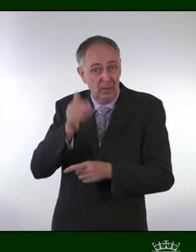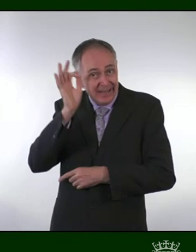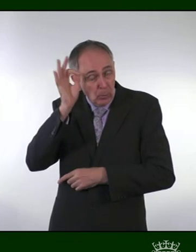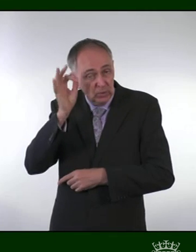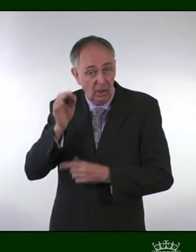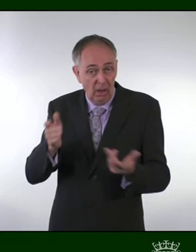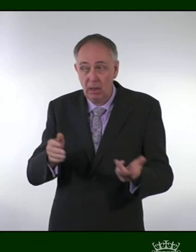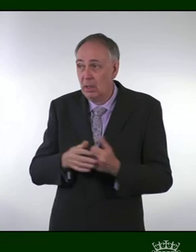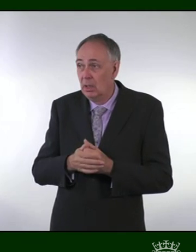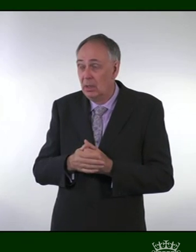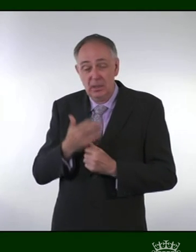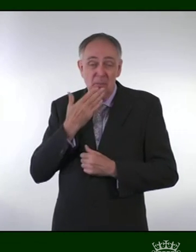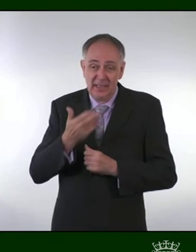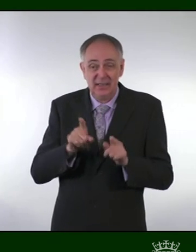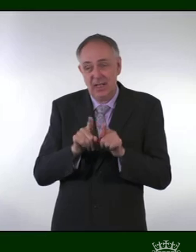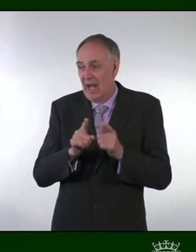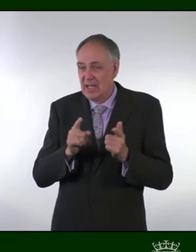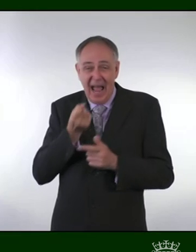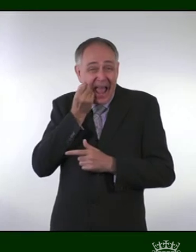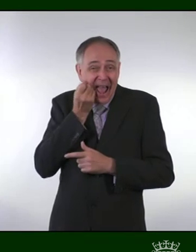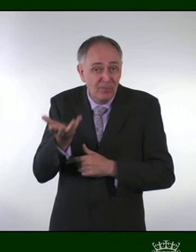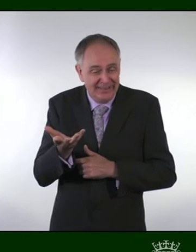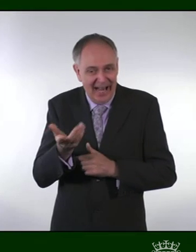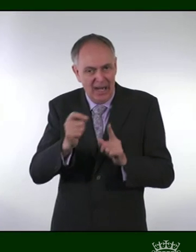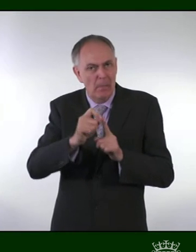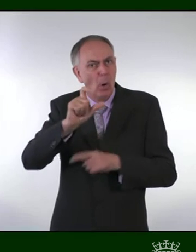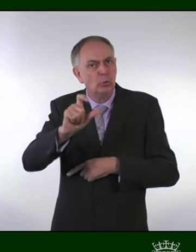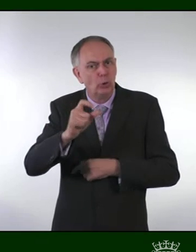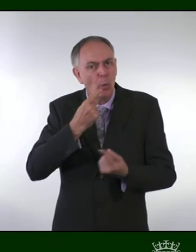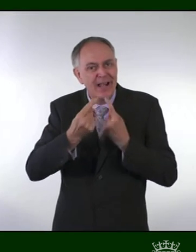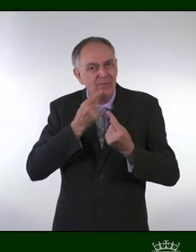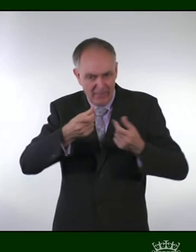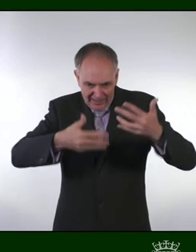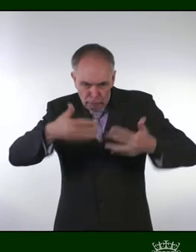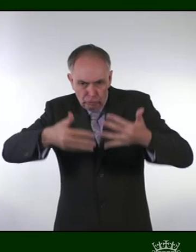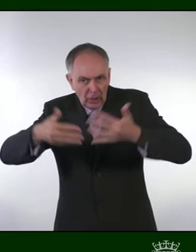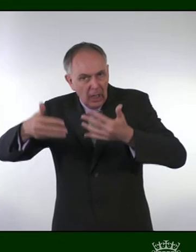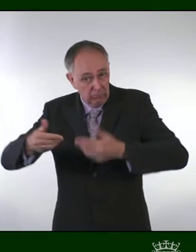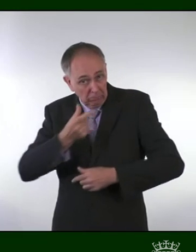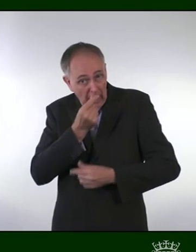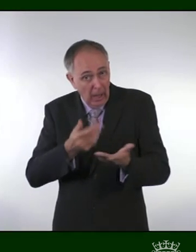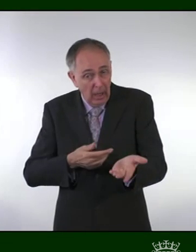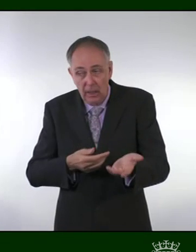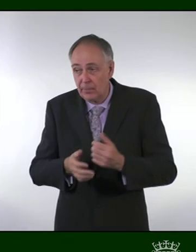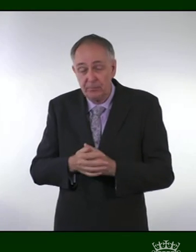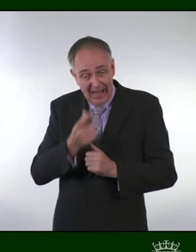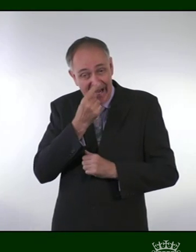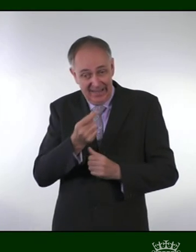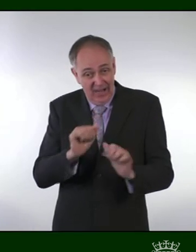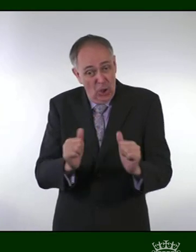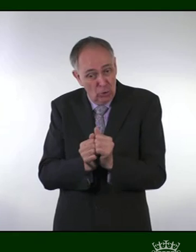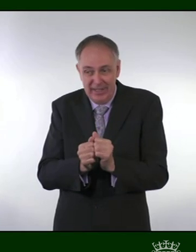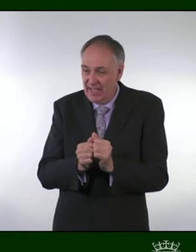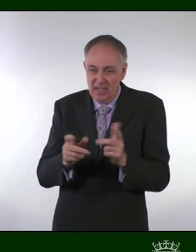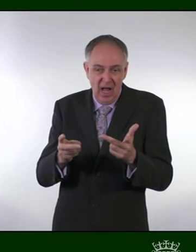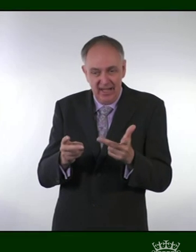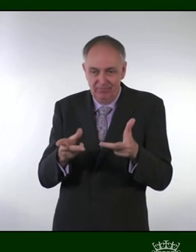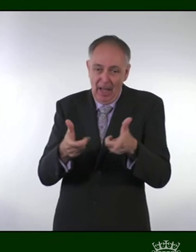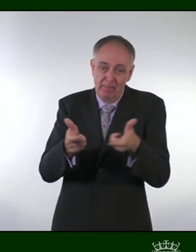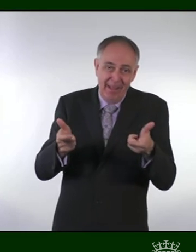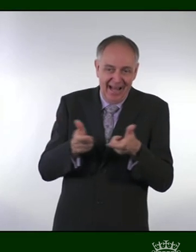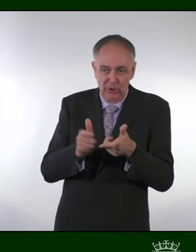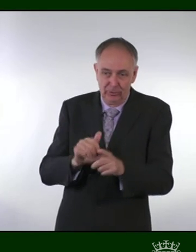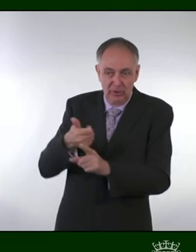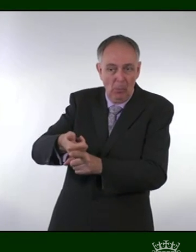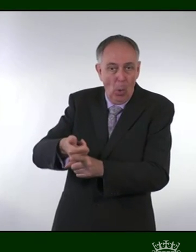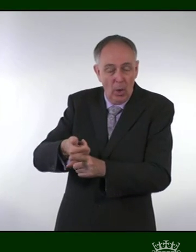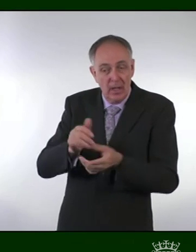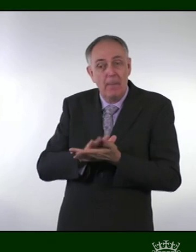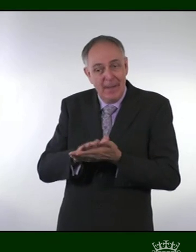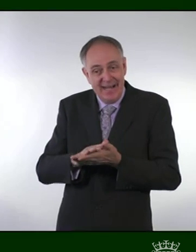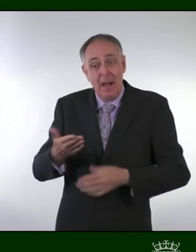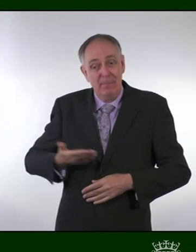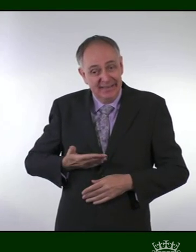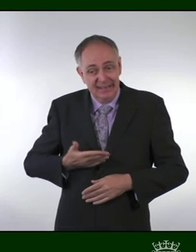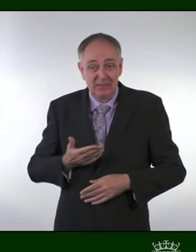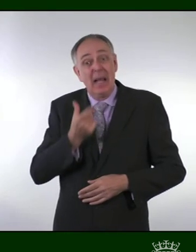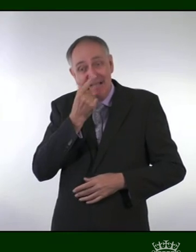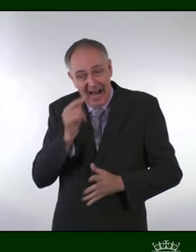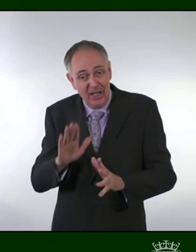Can we have daily postcode data? Will the Prime Minister commit to a package of support so that businesses can close and individuals can do the right thing to benefit all of us?